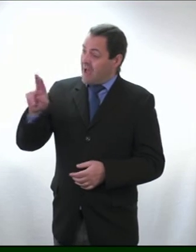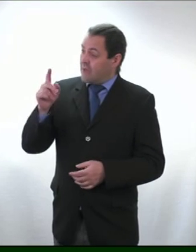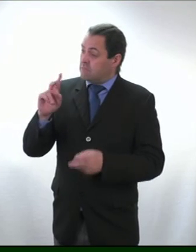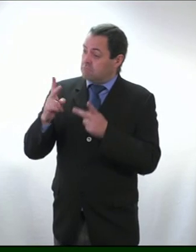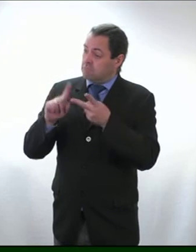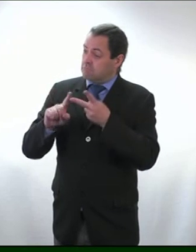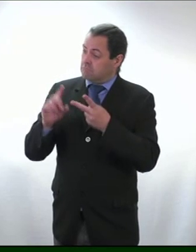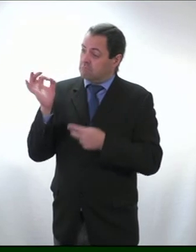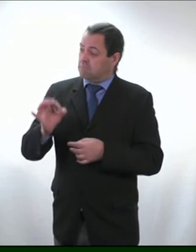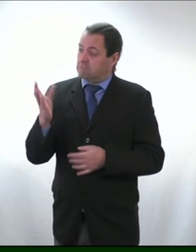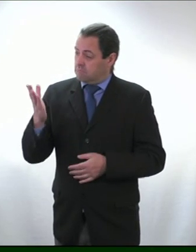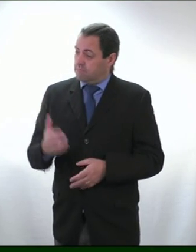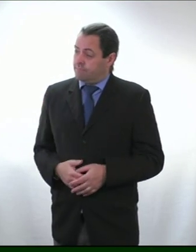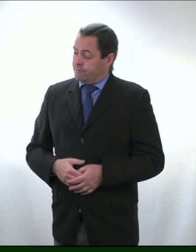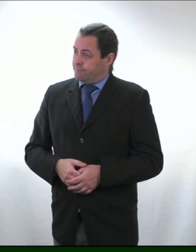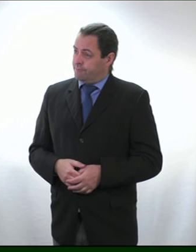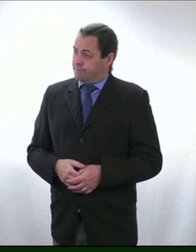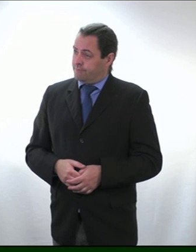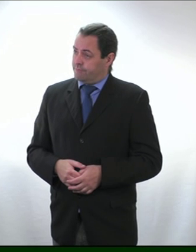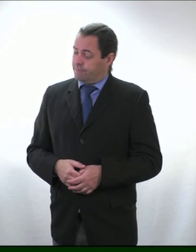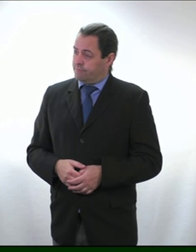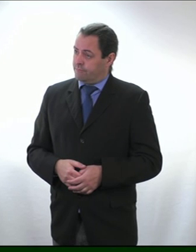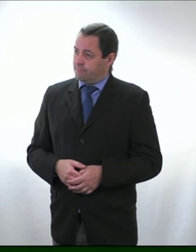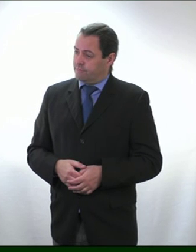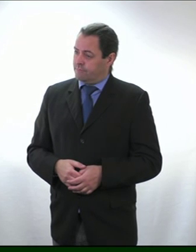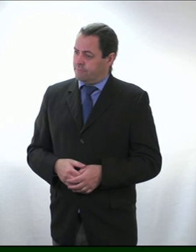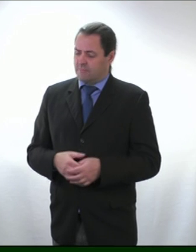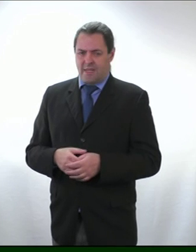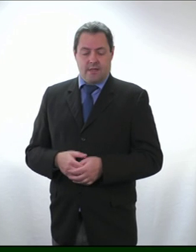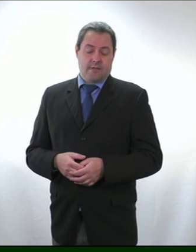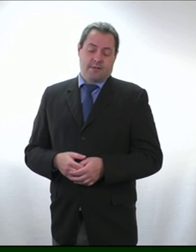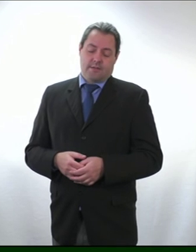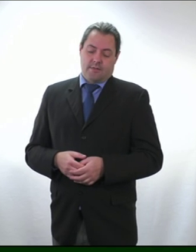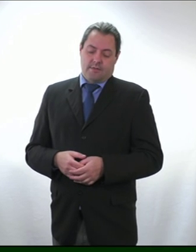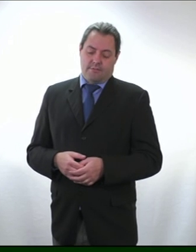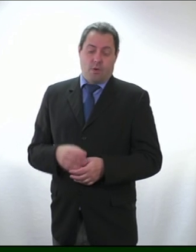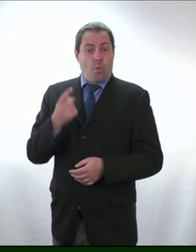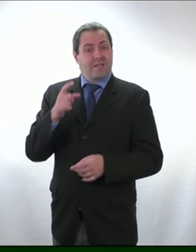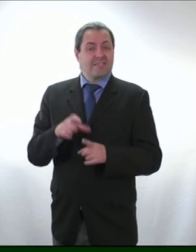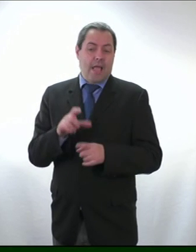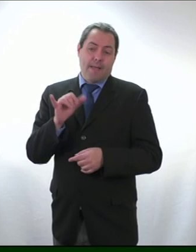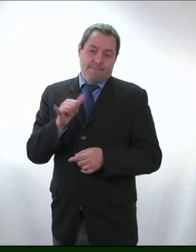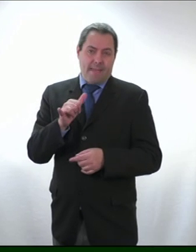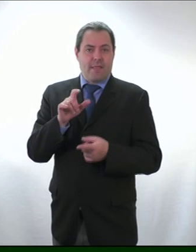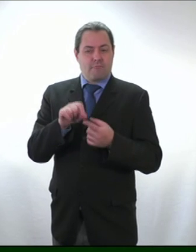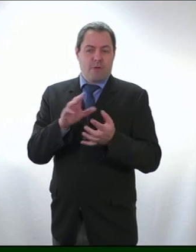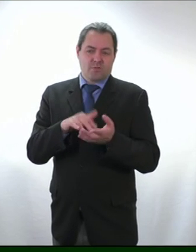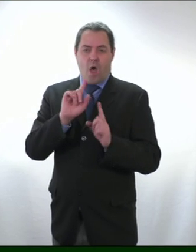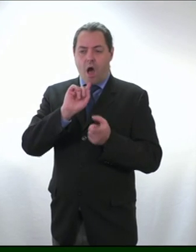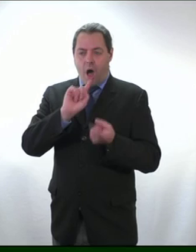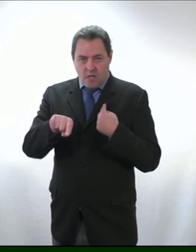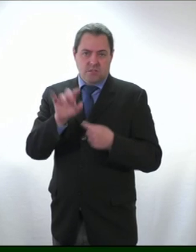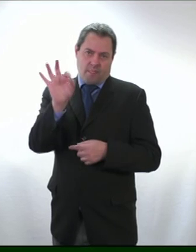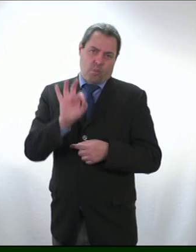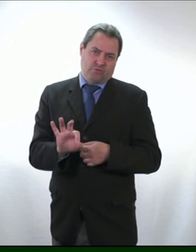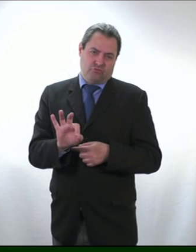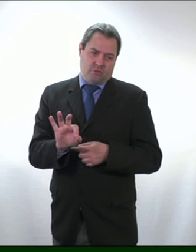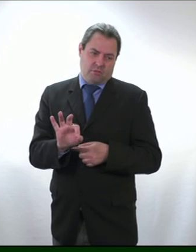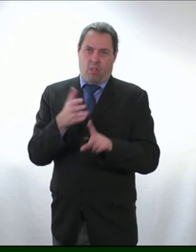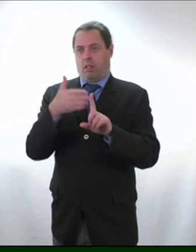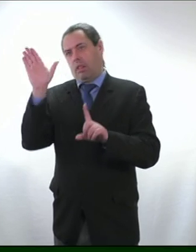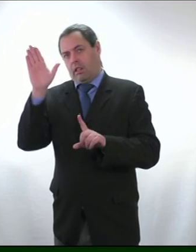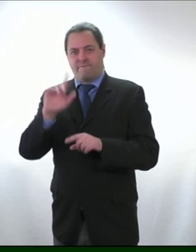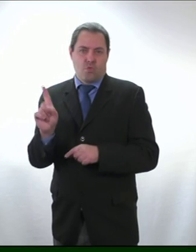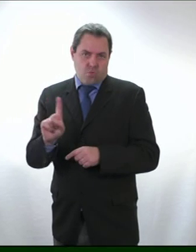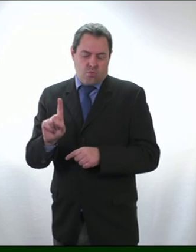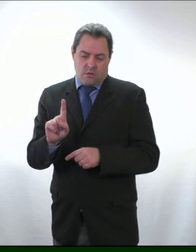One of these days, the Prime Minister might consider answering the question—it was about making the £20 increase permanent.